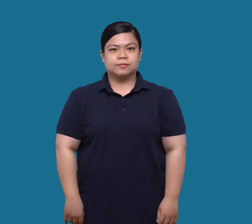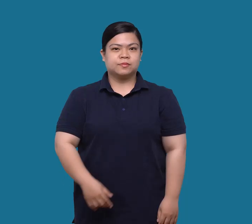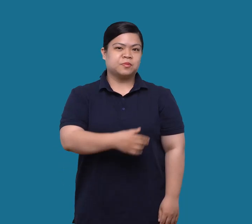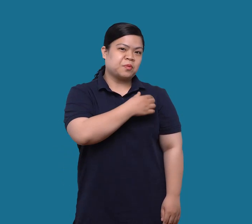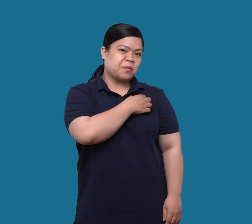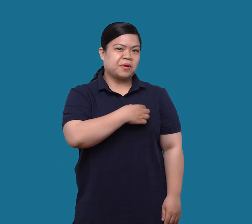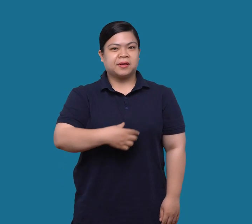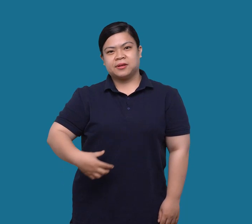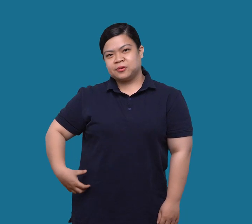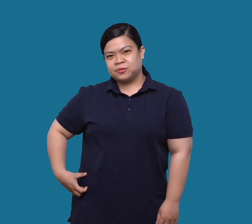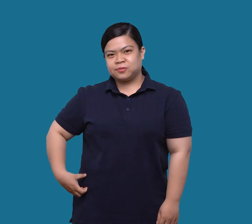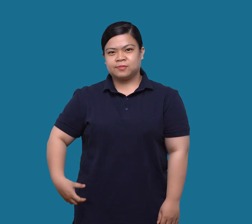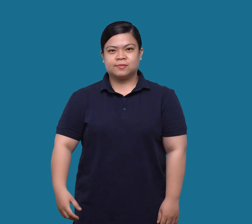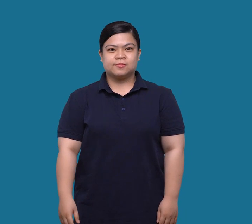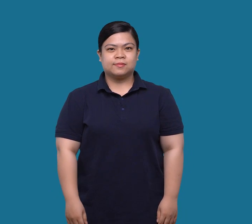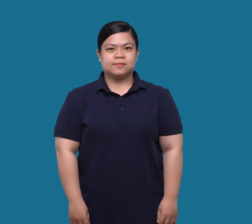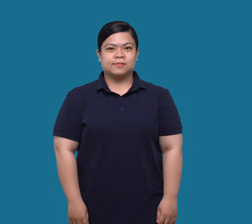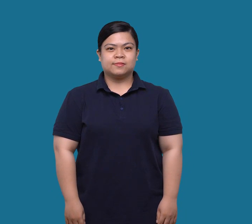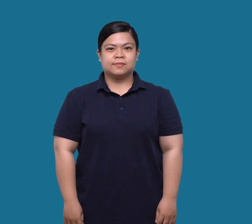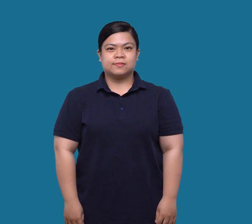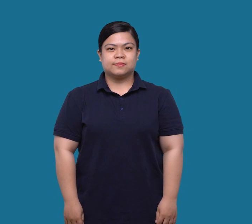hoa hậu